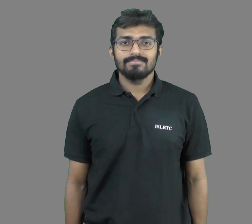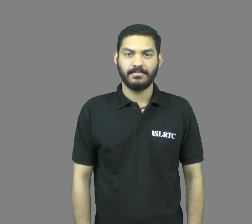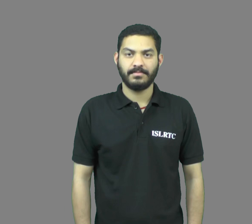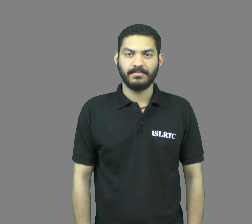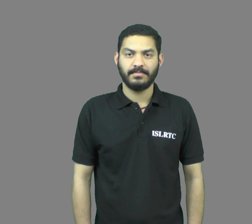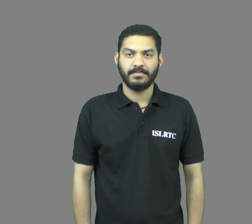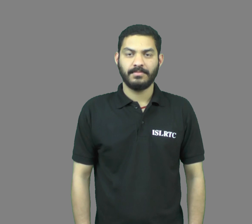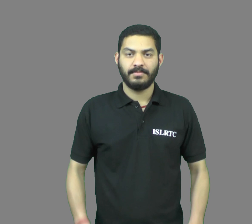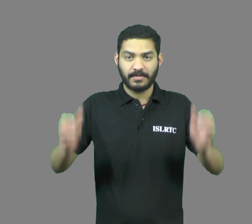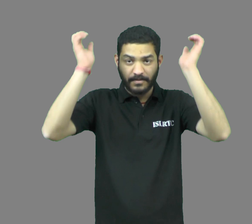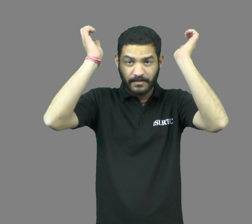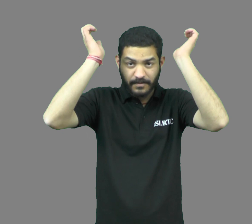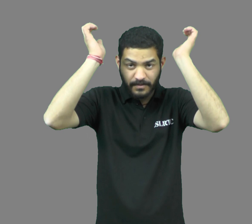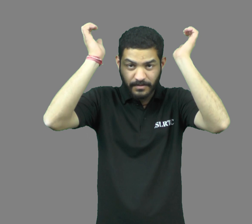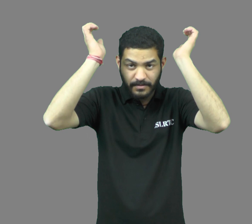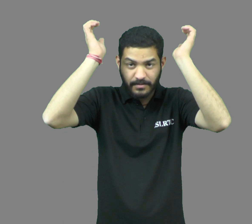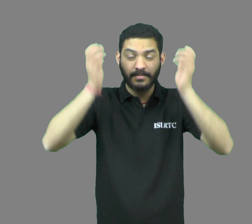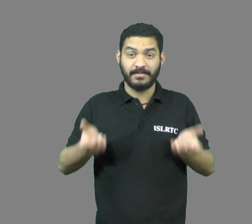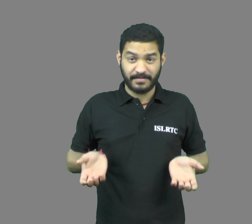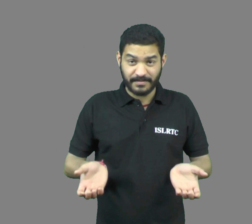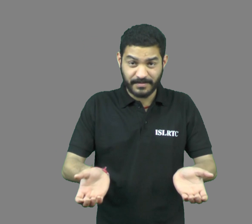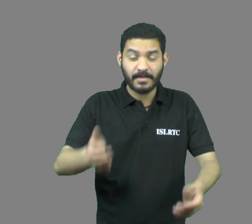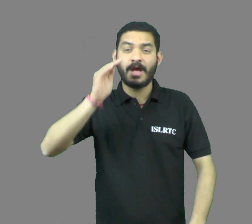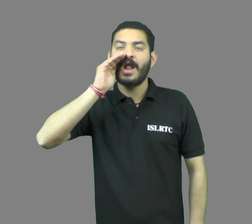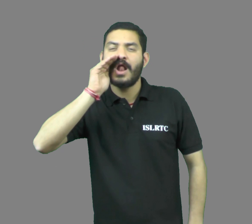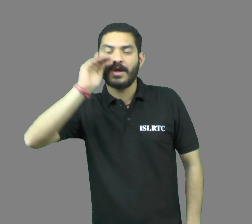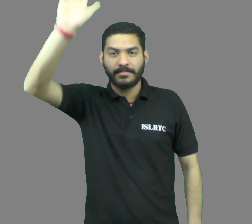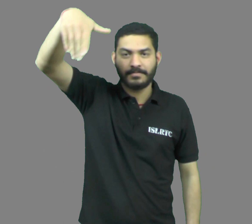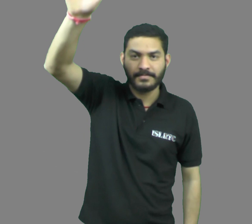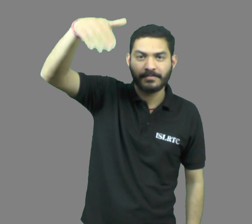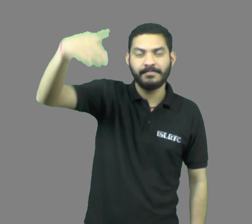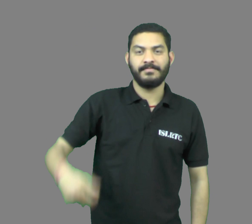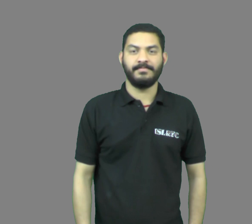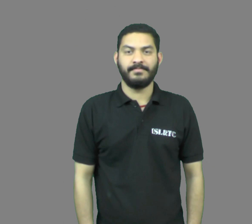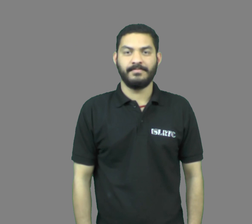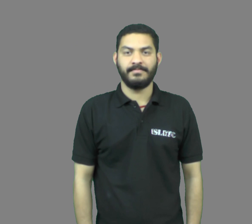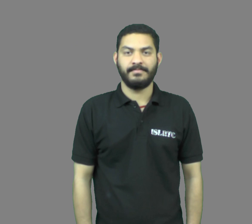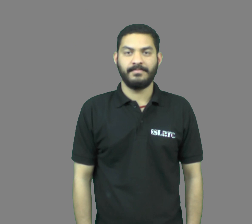Hawker